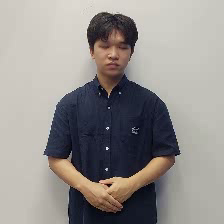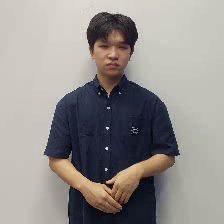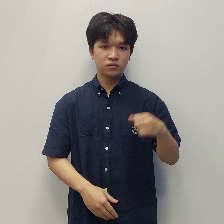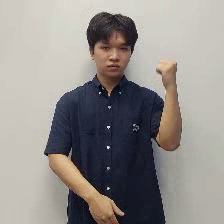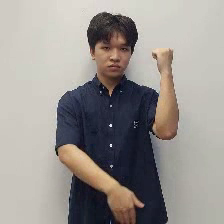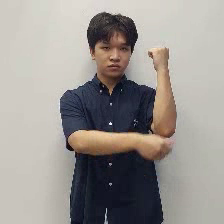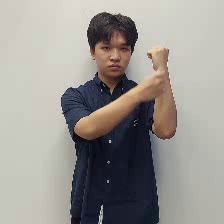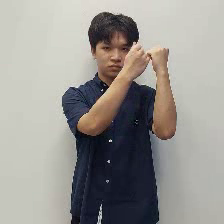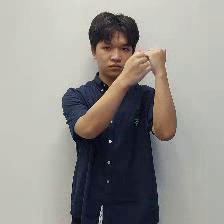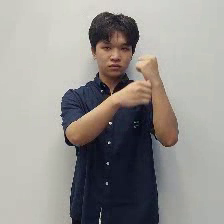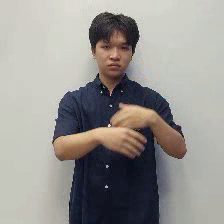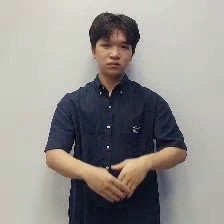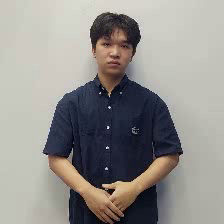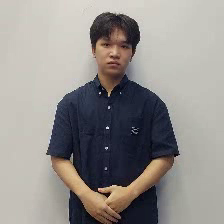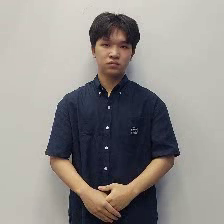Cứu